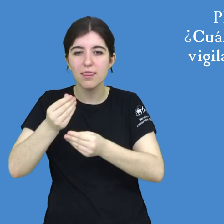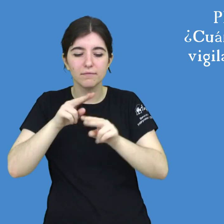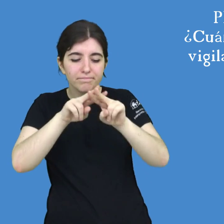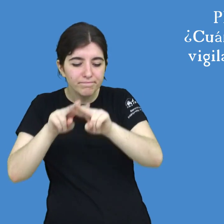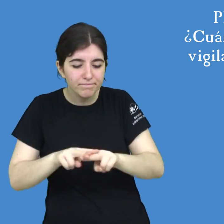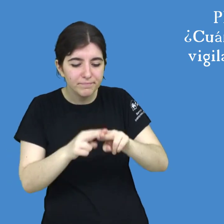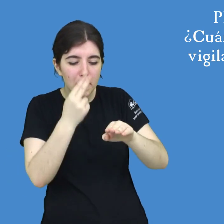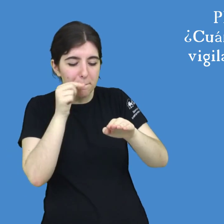revisar